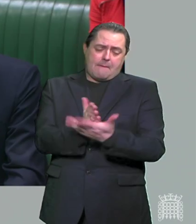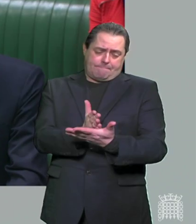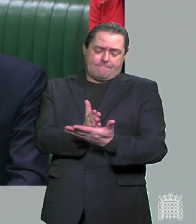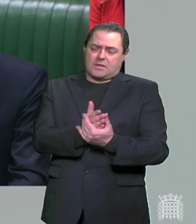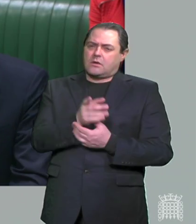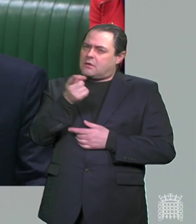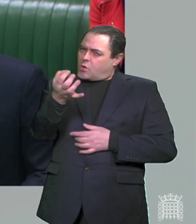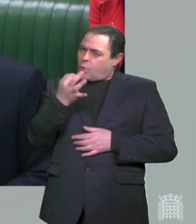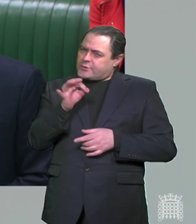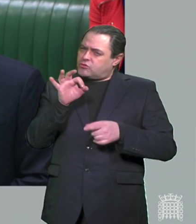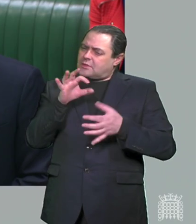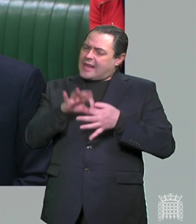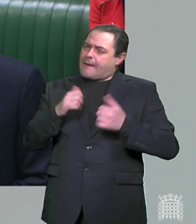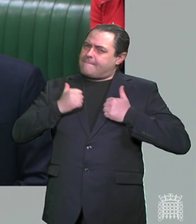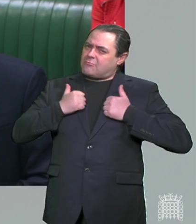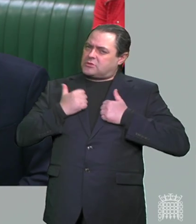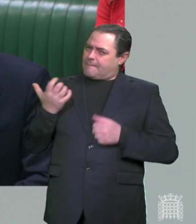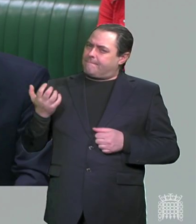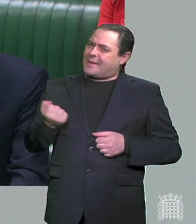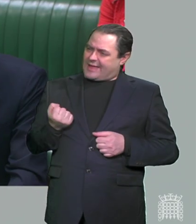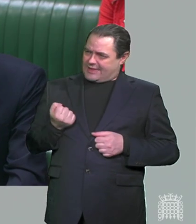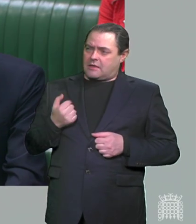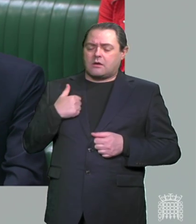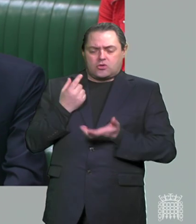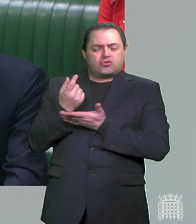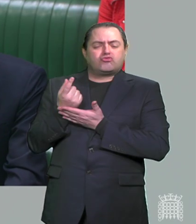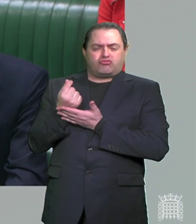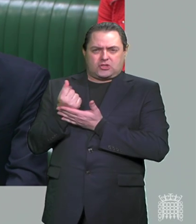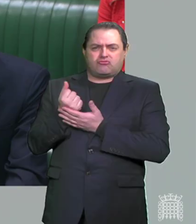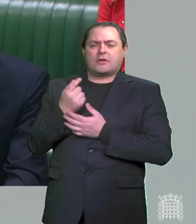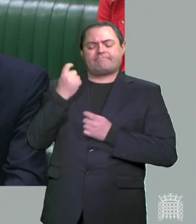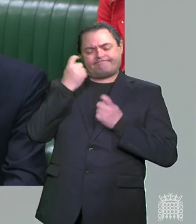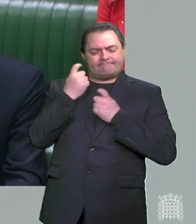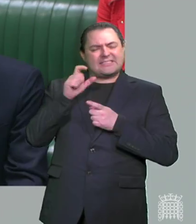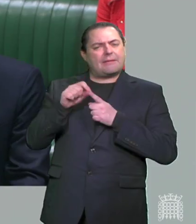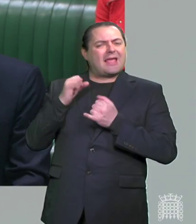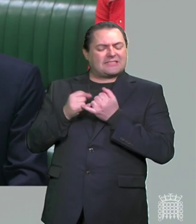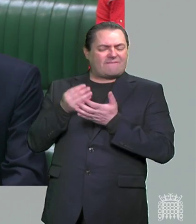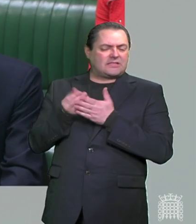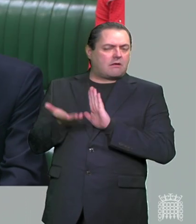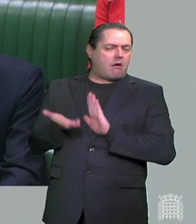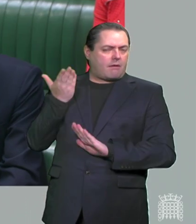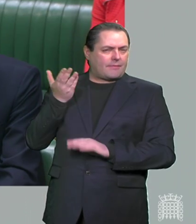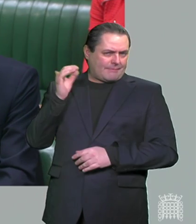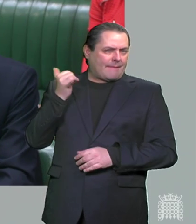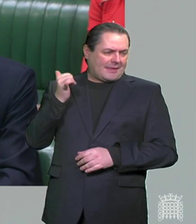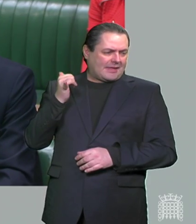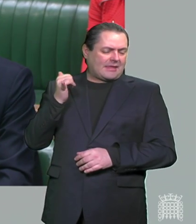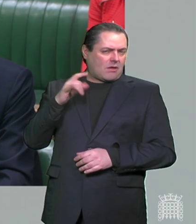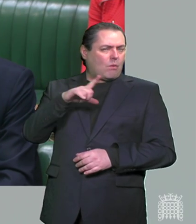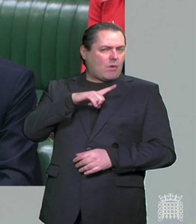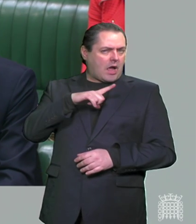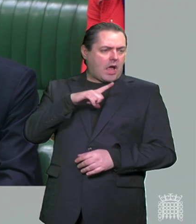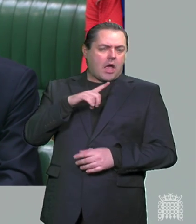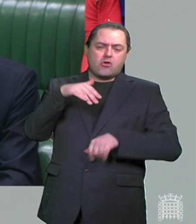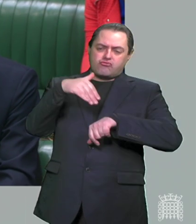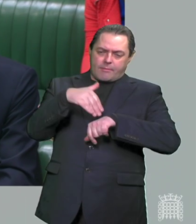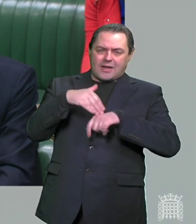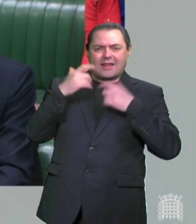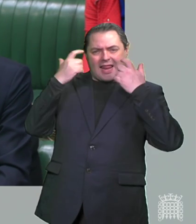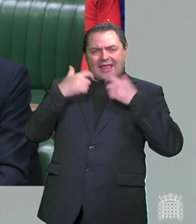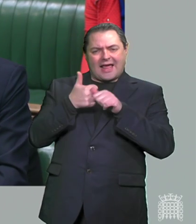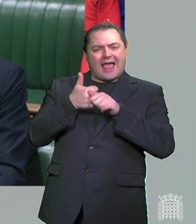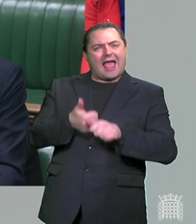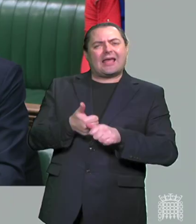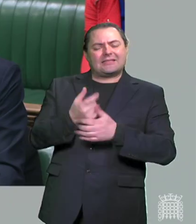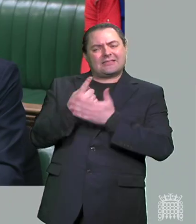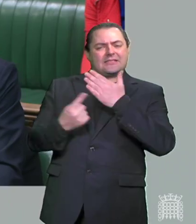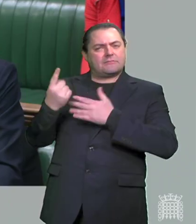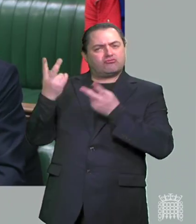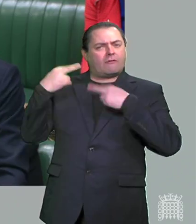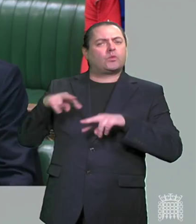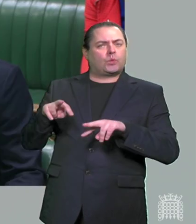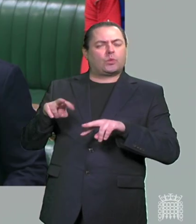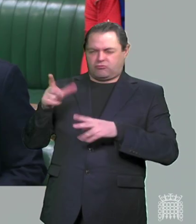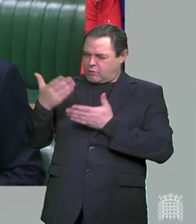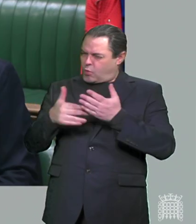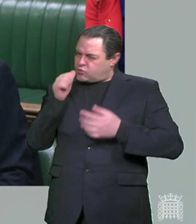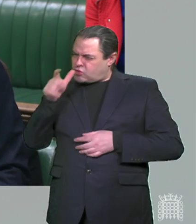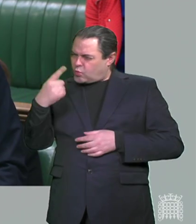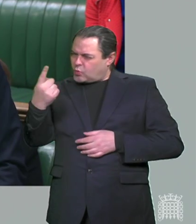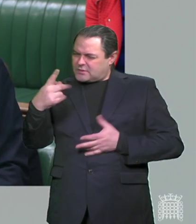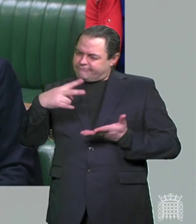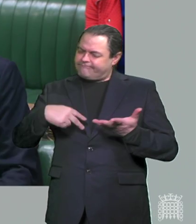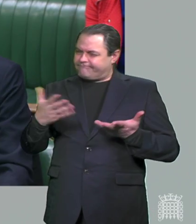On his specific question, the Treasury has agreed to consider the CPS funding position following publication of the criminal legal aid independent review—a report that he will know about.